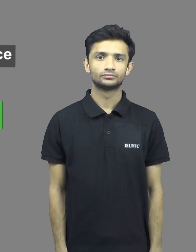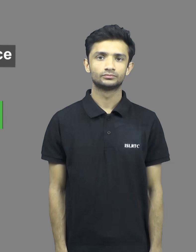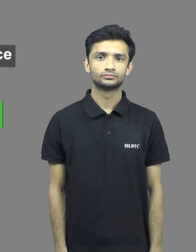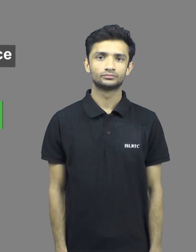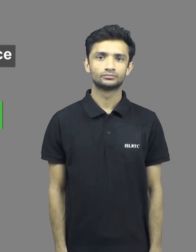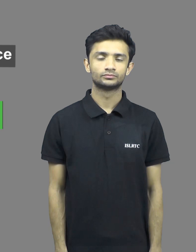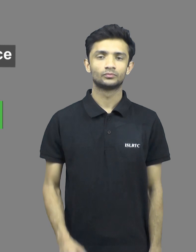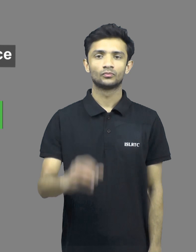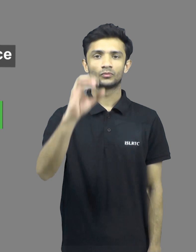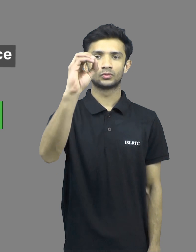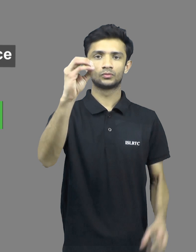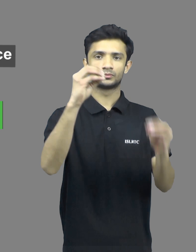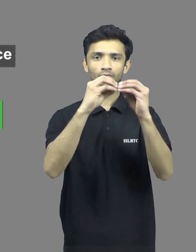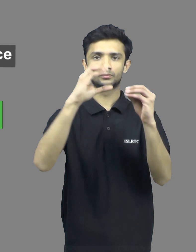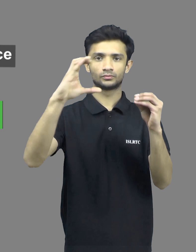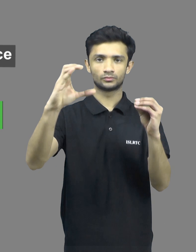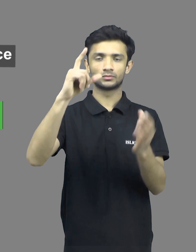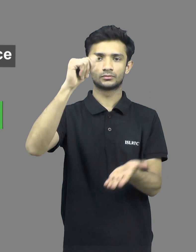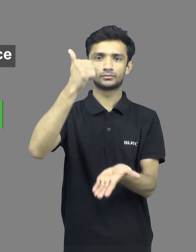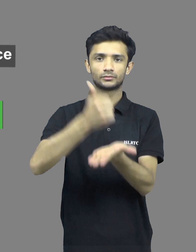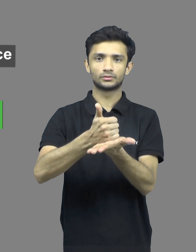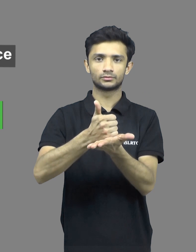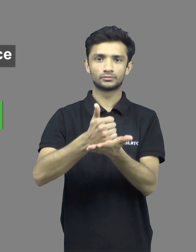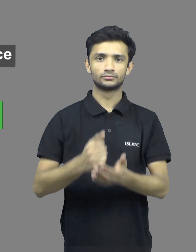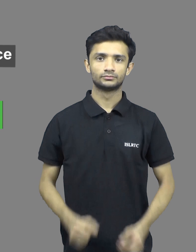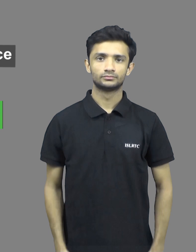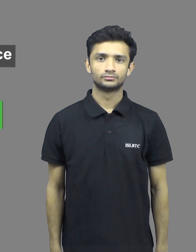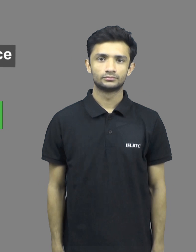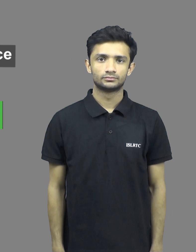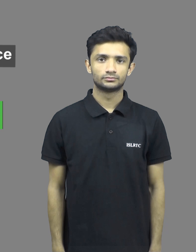Oriental Bank of Commerce